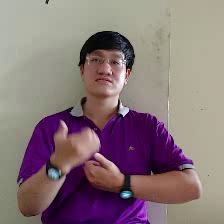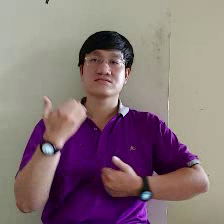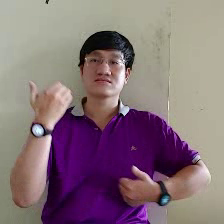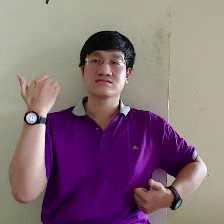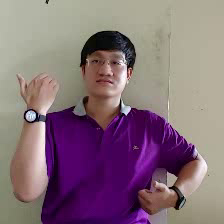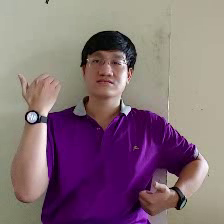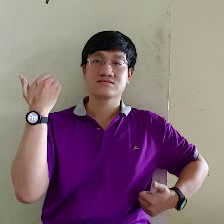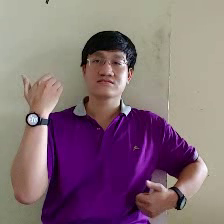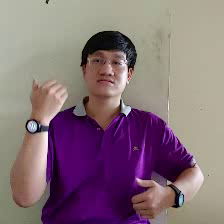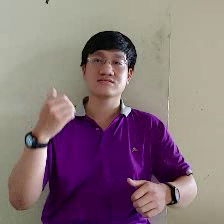Kết hôn